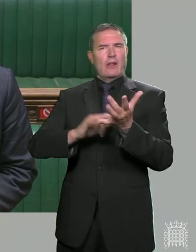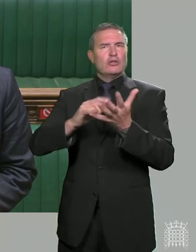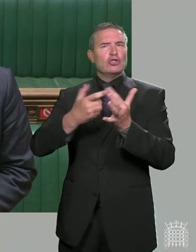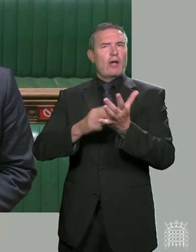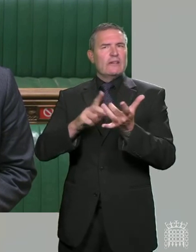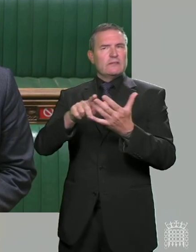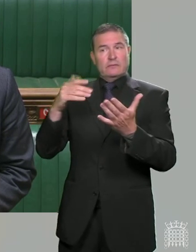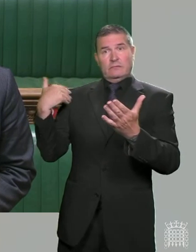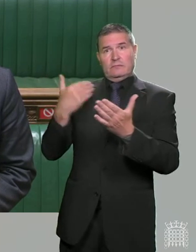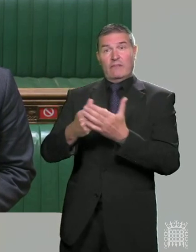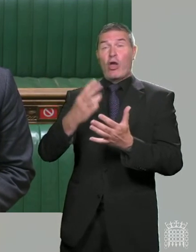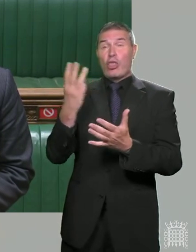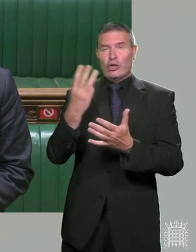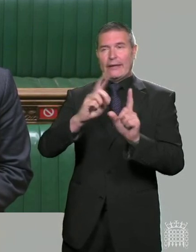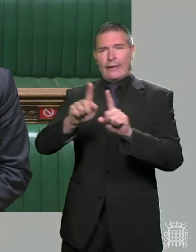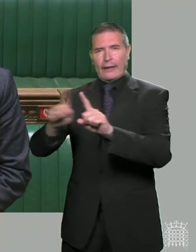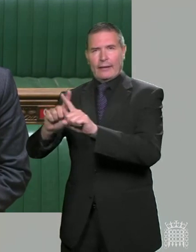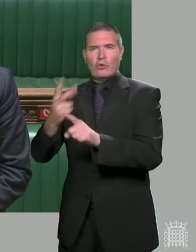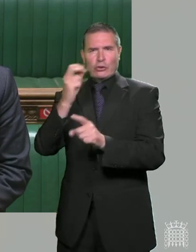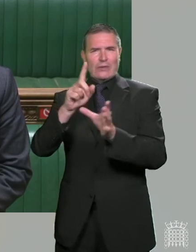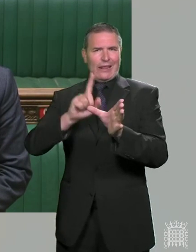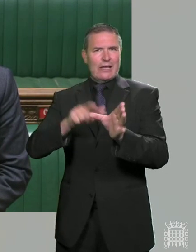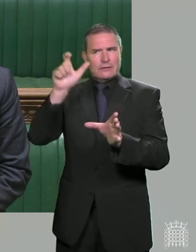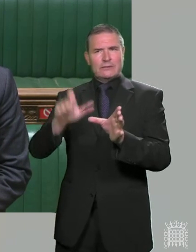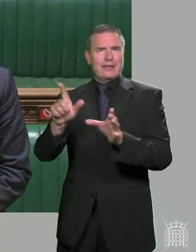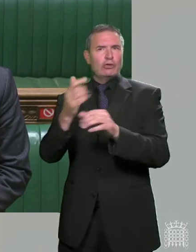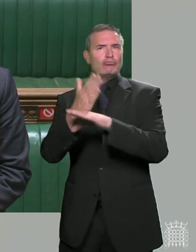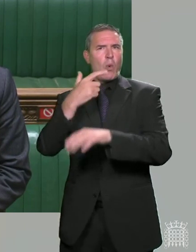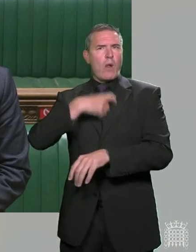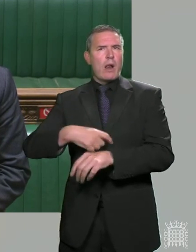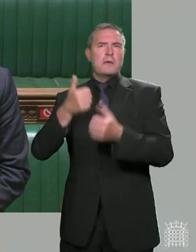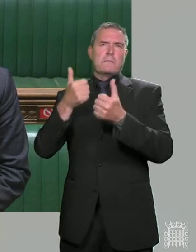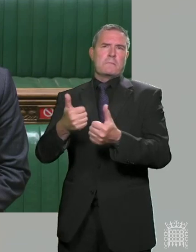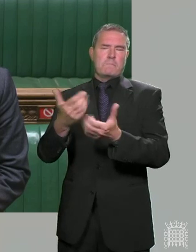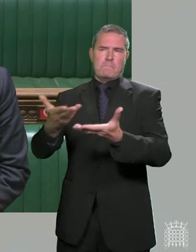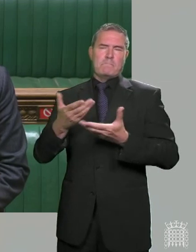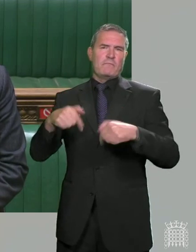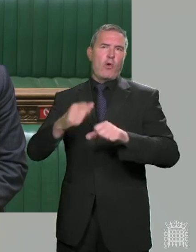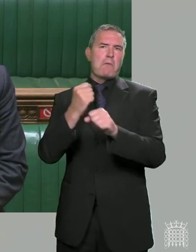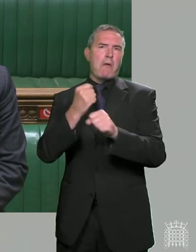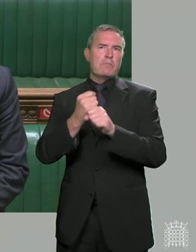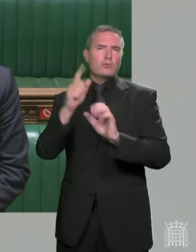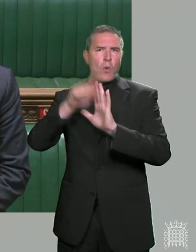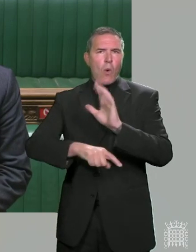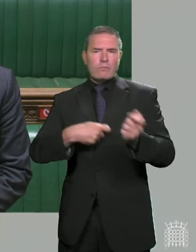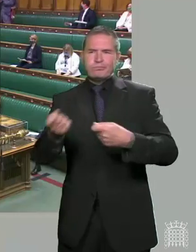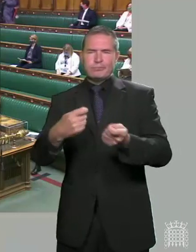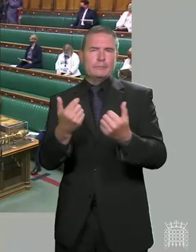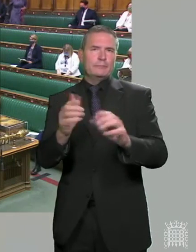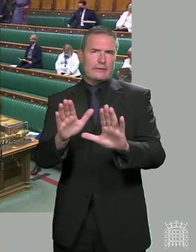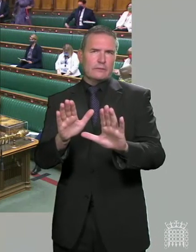He has worked for 13 Chief Whips, and for over 20 years has played an invaluable role in delivering the Government of the day’s legislative programme.